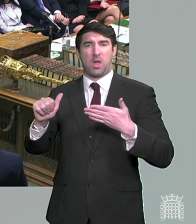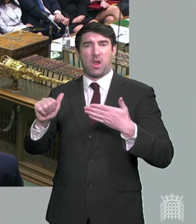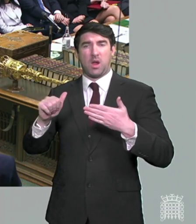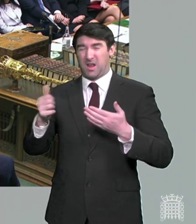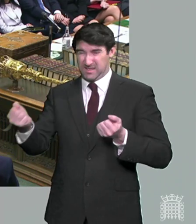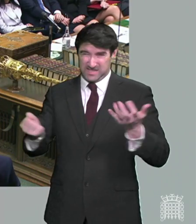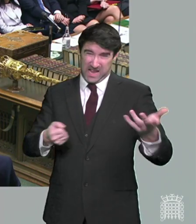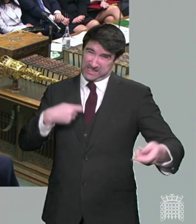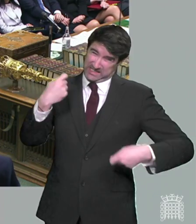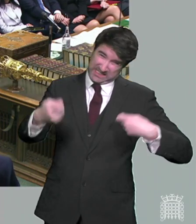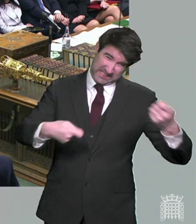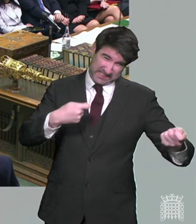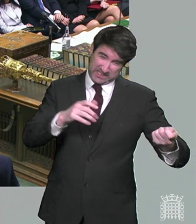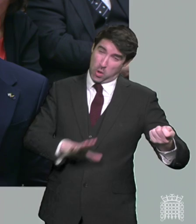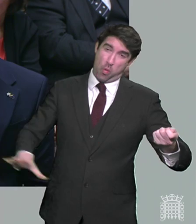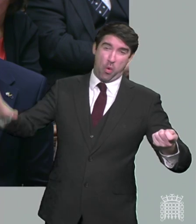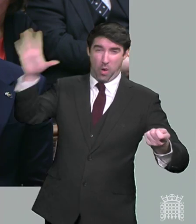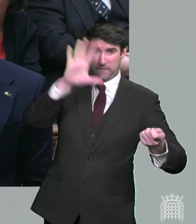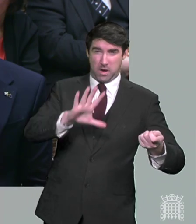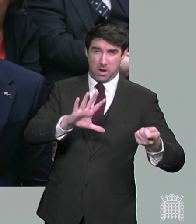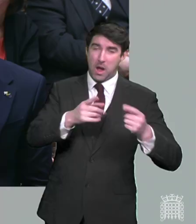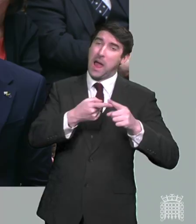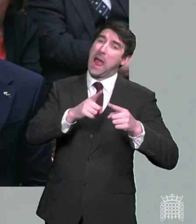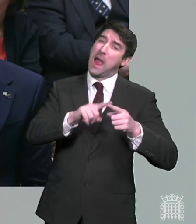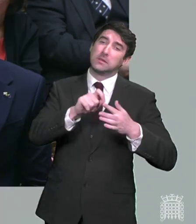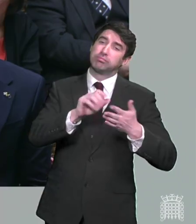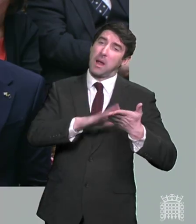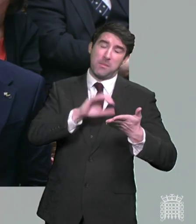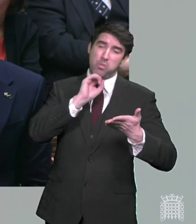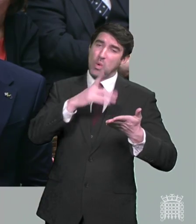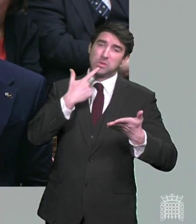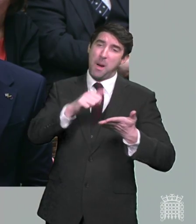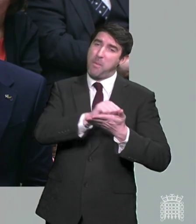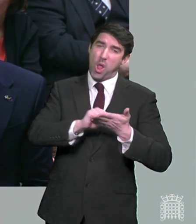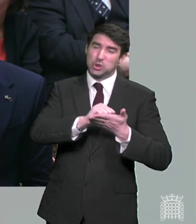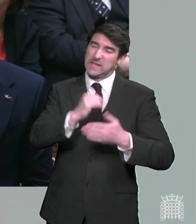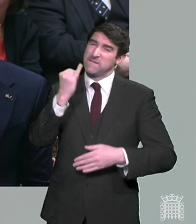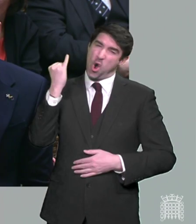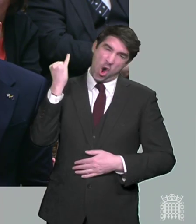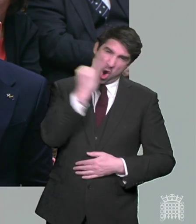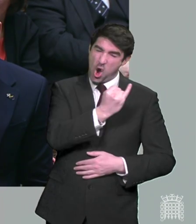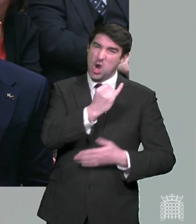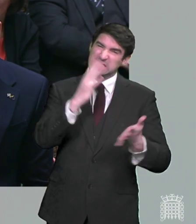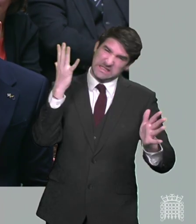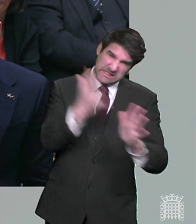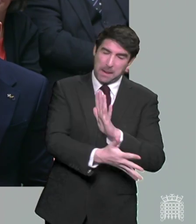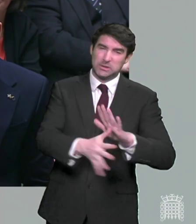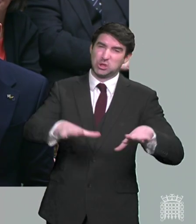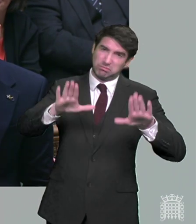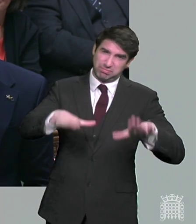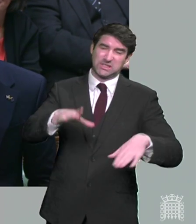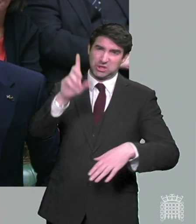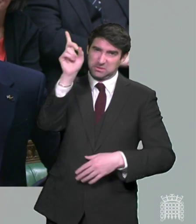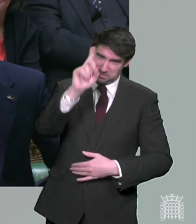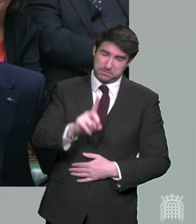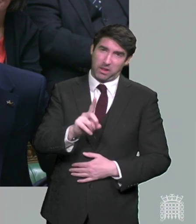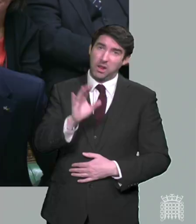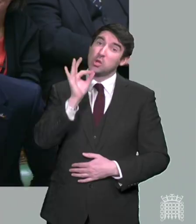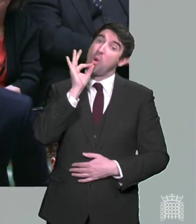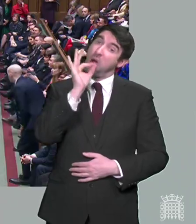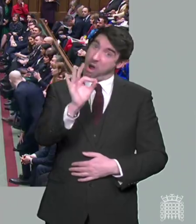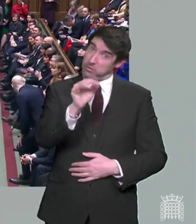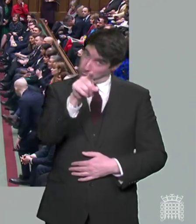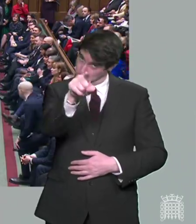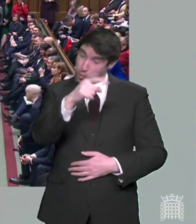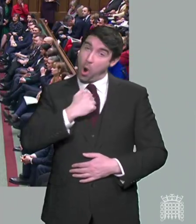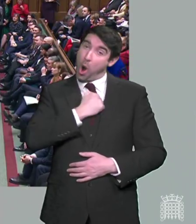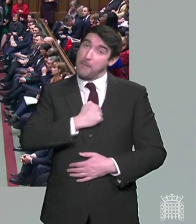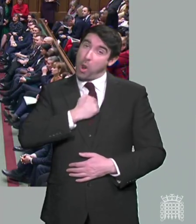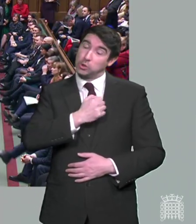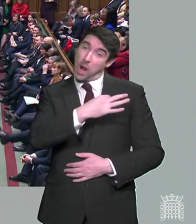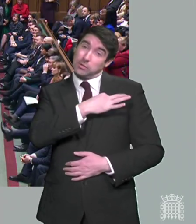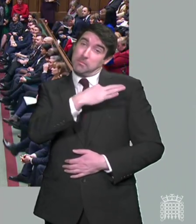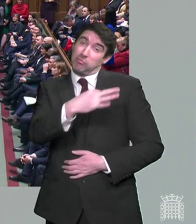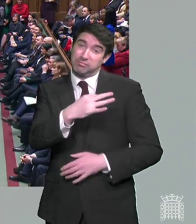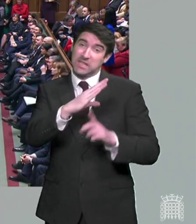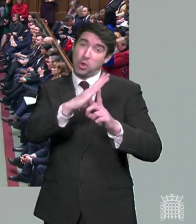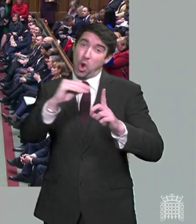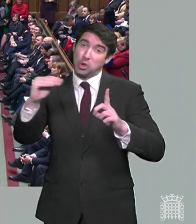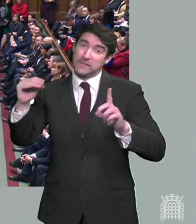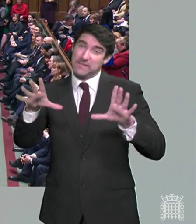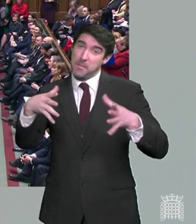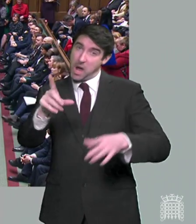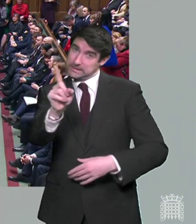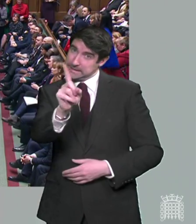The former Prime Minister will not apologise for the damage that she has caused, so on behalf of the Tory party, will the right honourable Gentleman apologise for her?